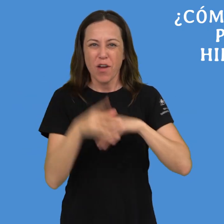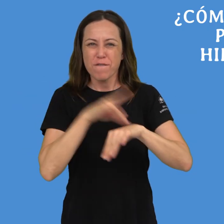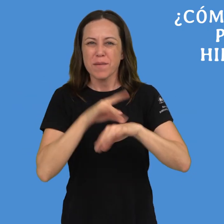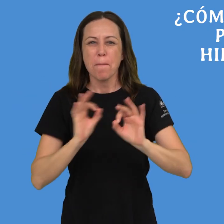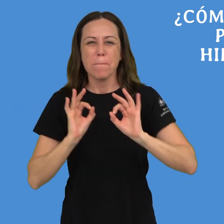enfermo